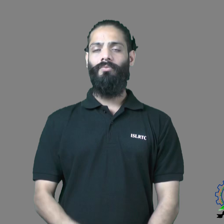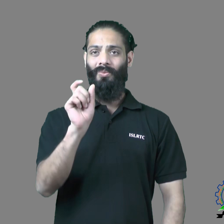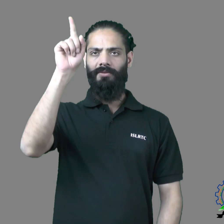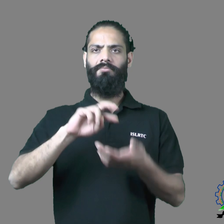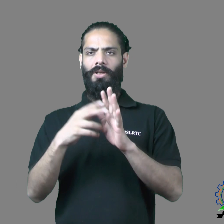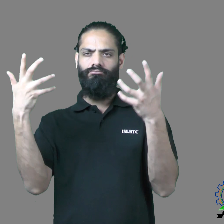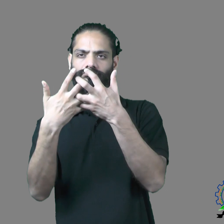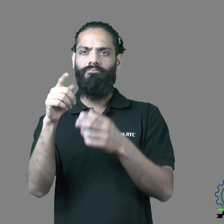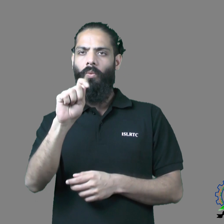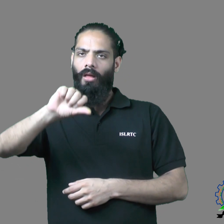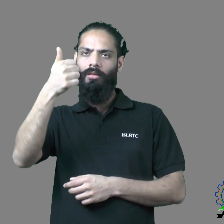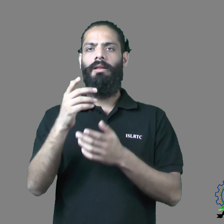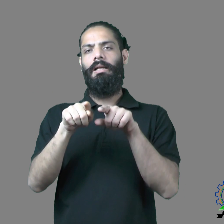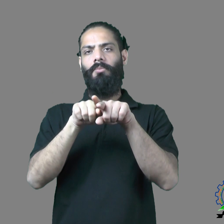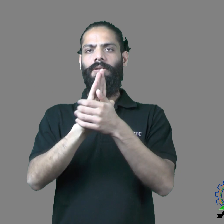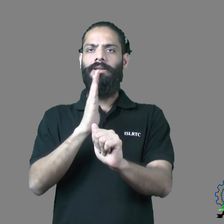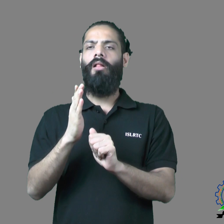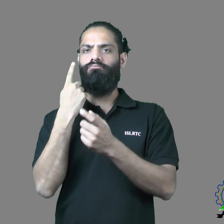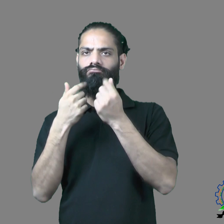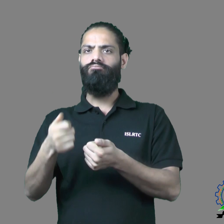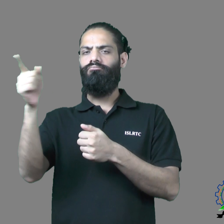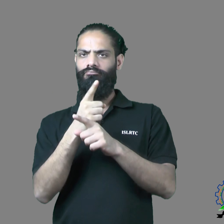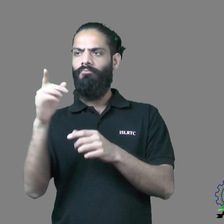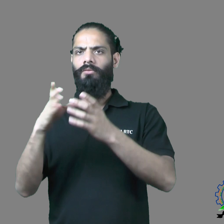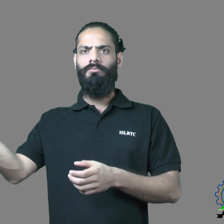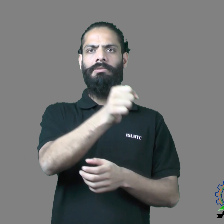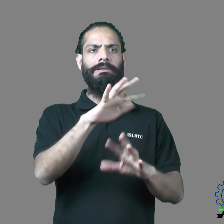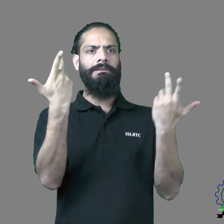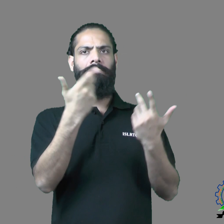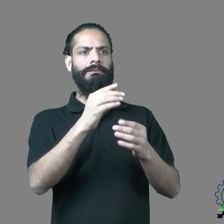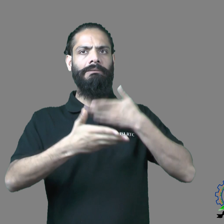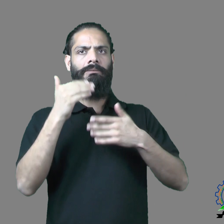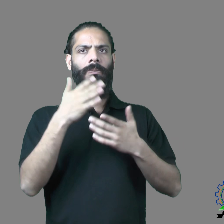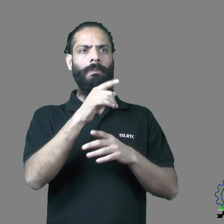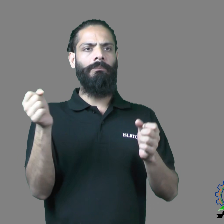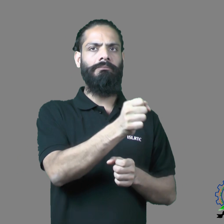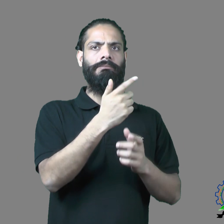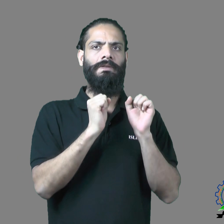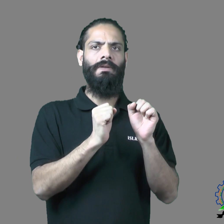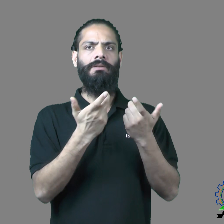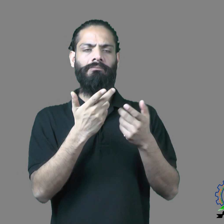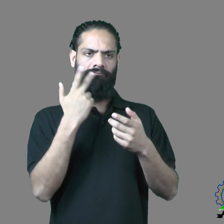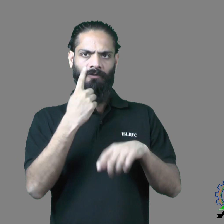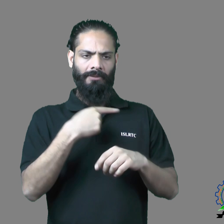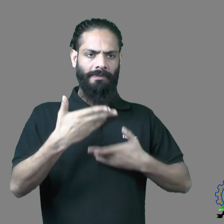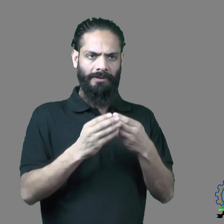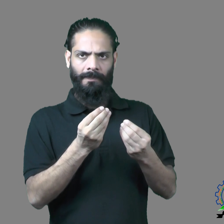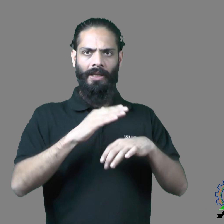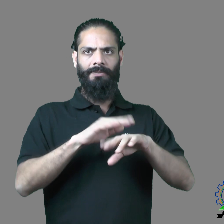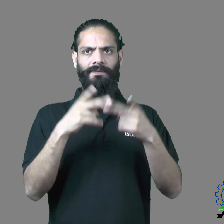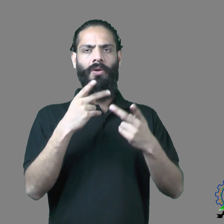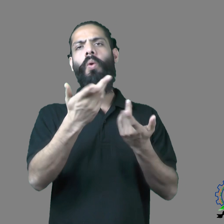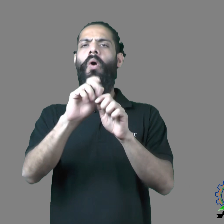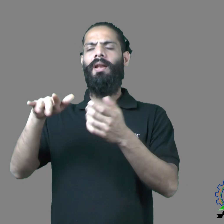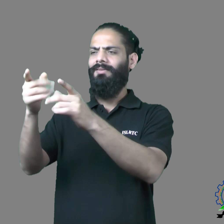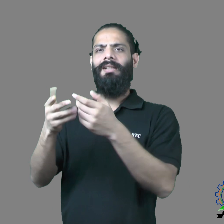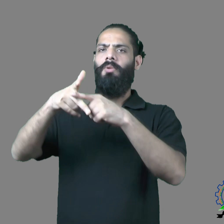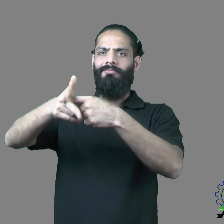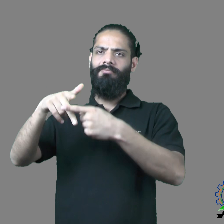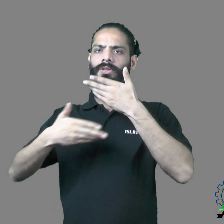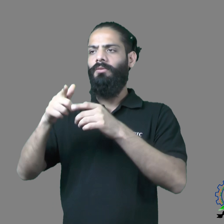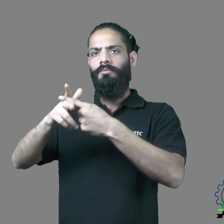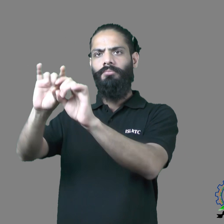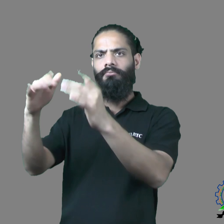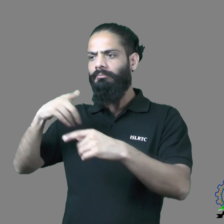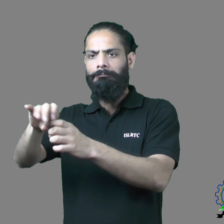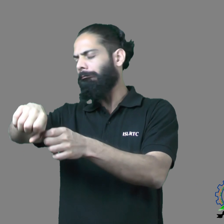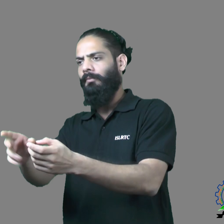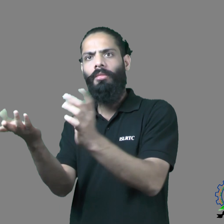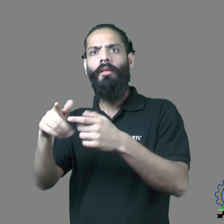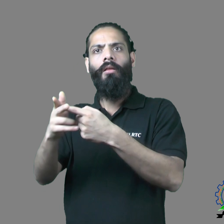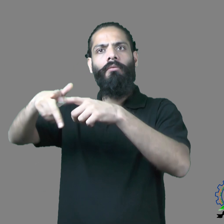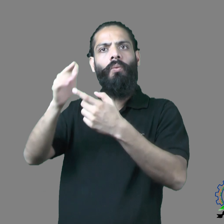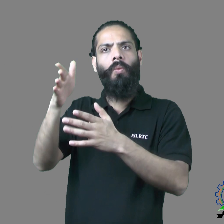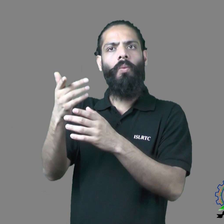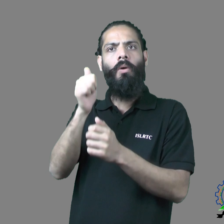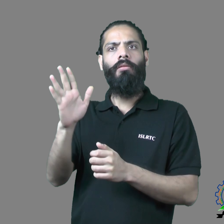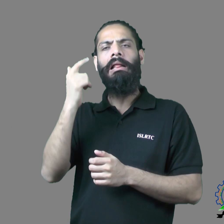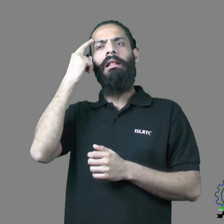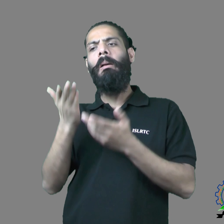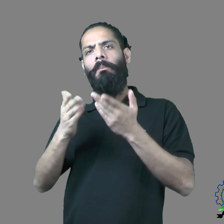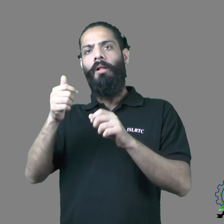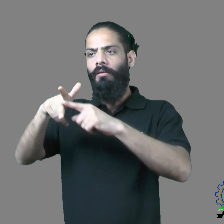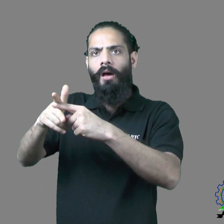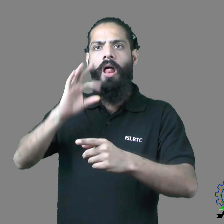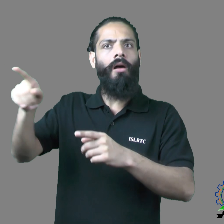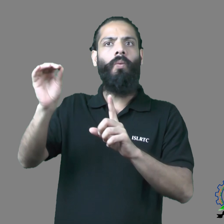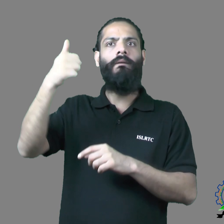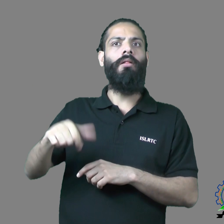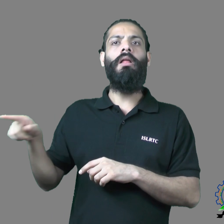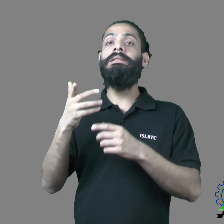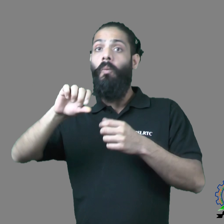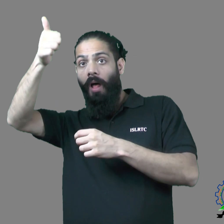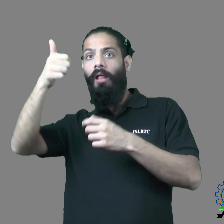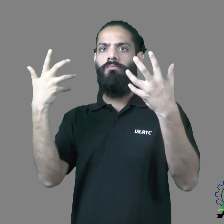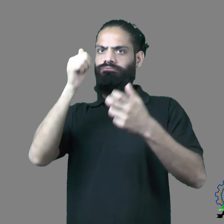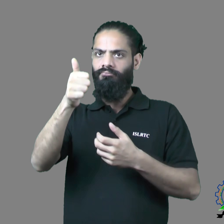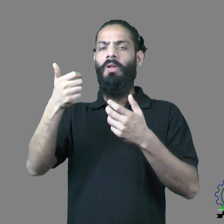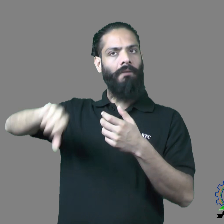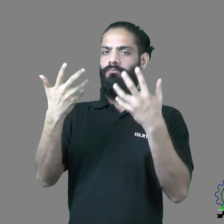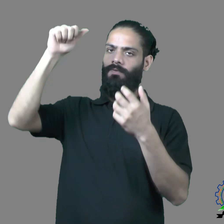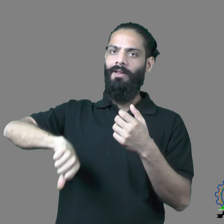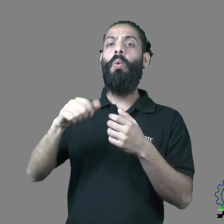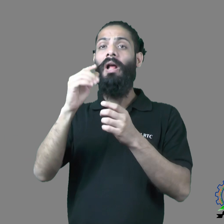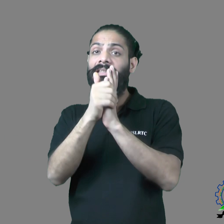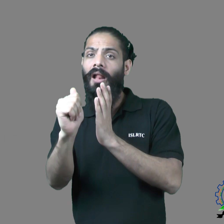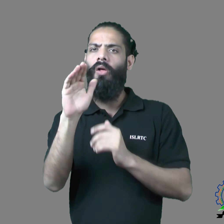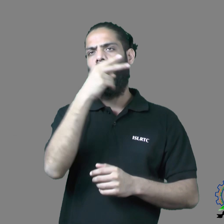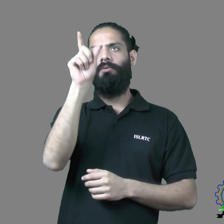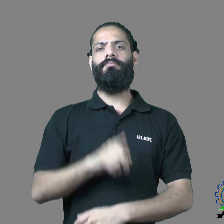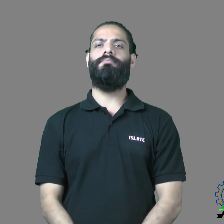Competence